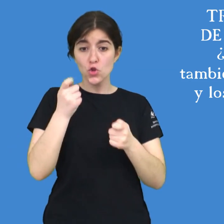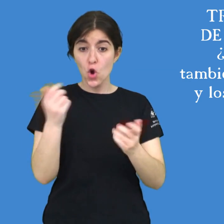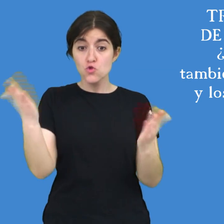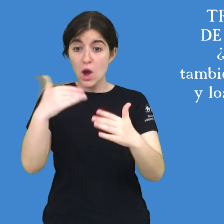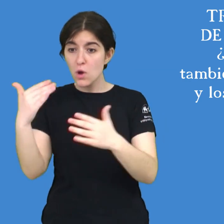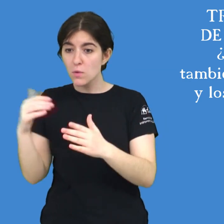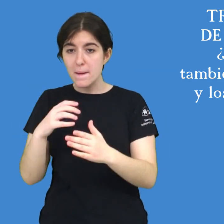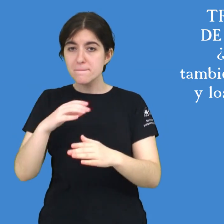haber no